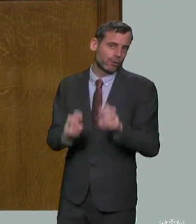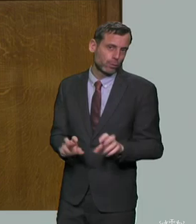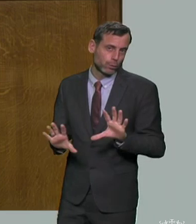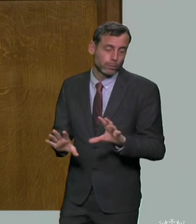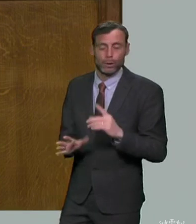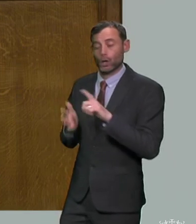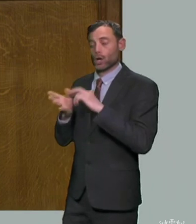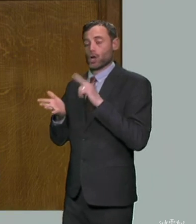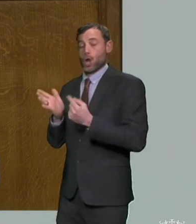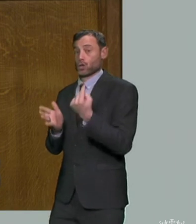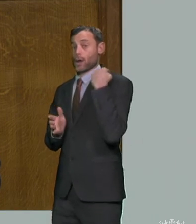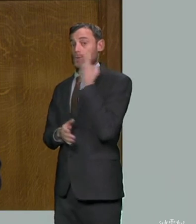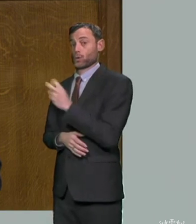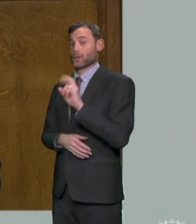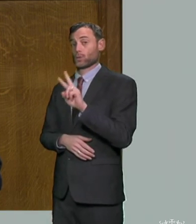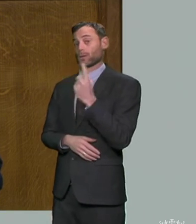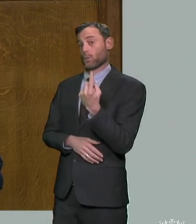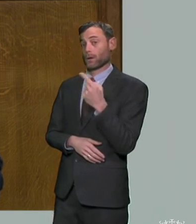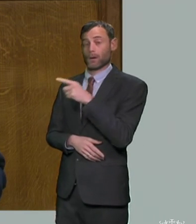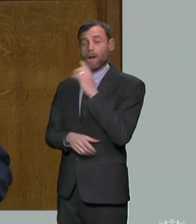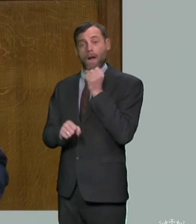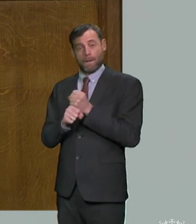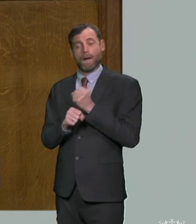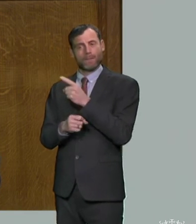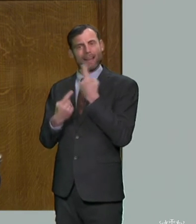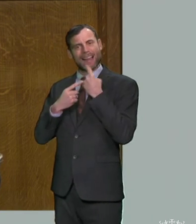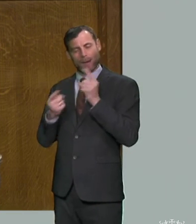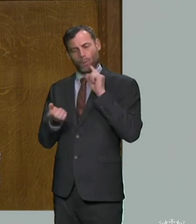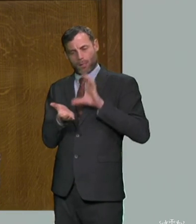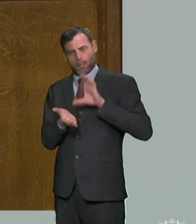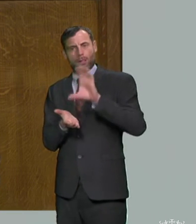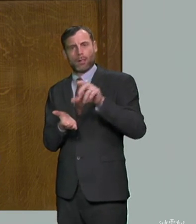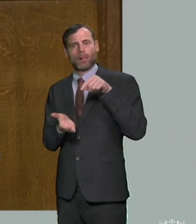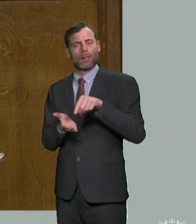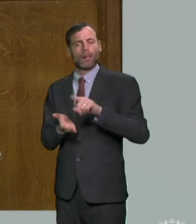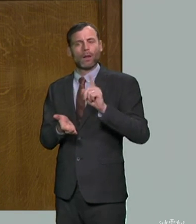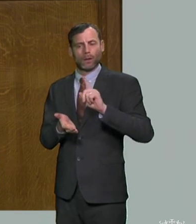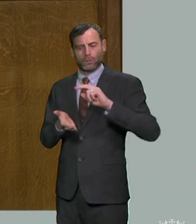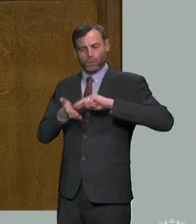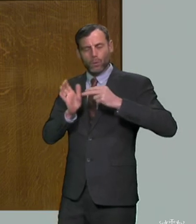In January 2021, the Government estimated that at least £800 million would be released from the dormant asset scheme extension.